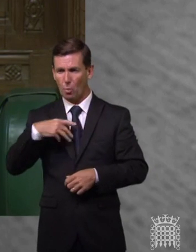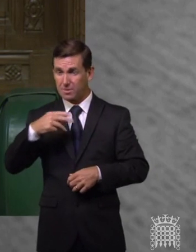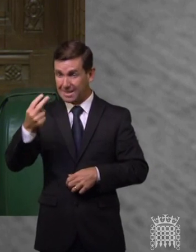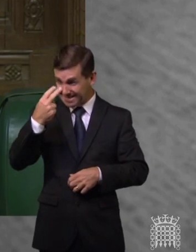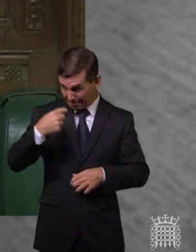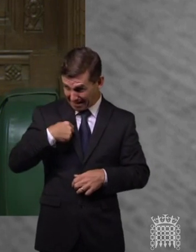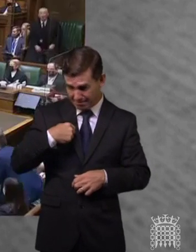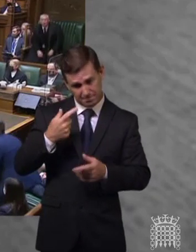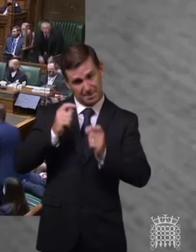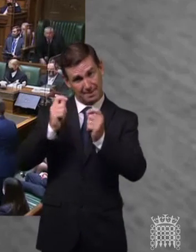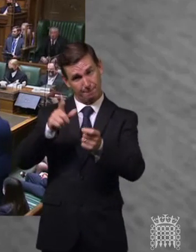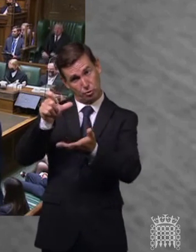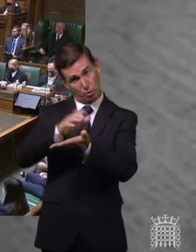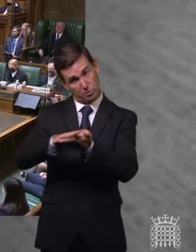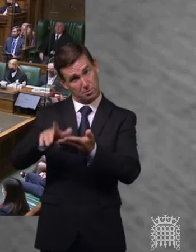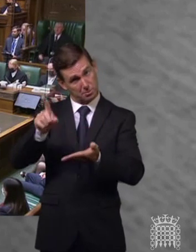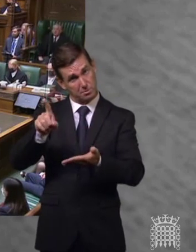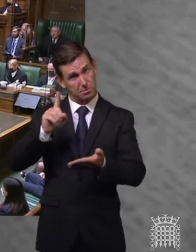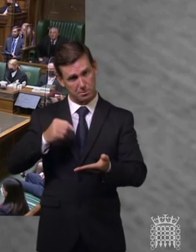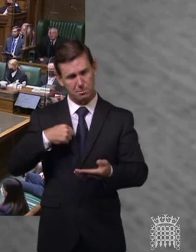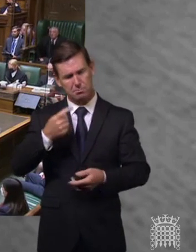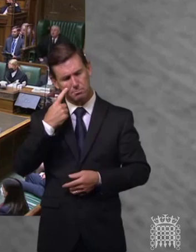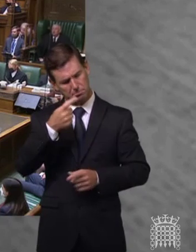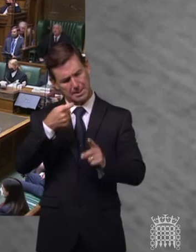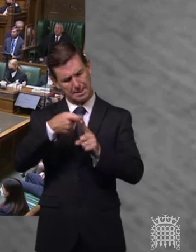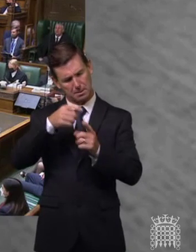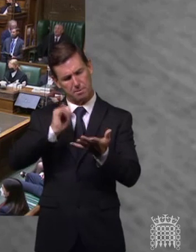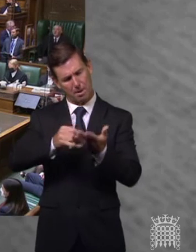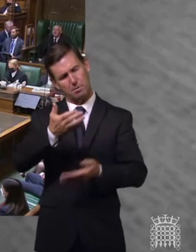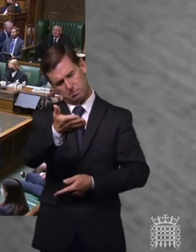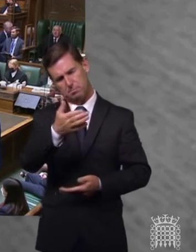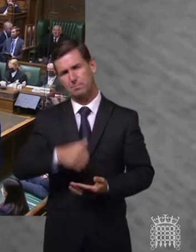Do not ruin that chance.